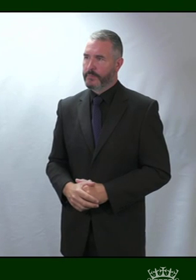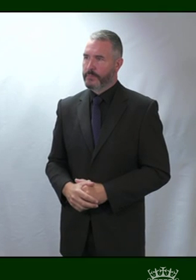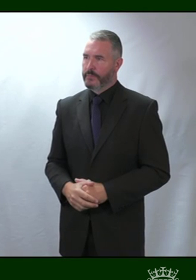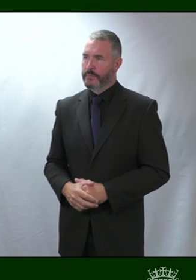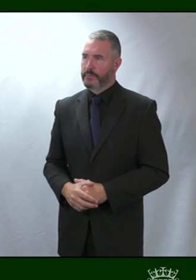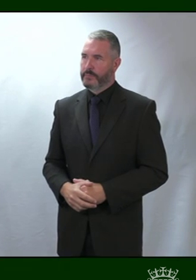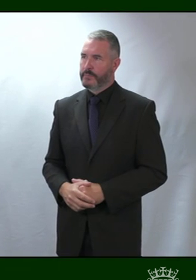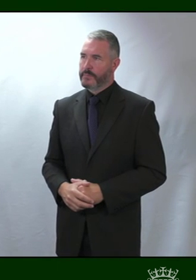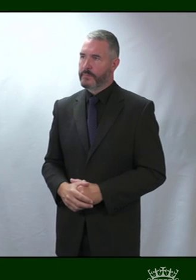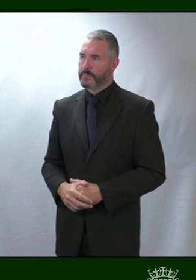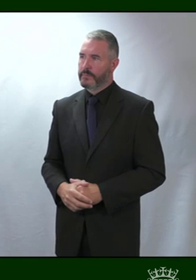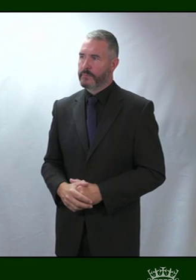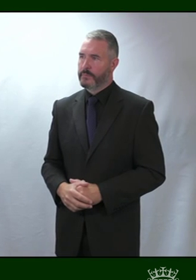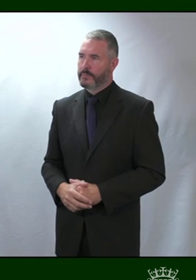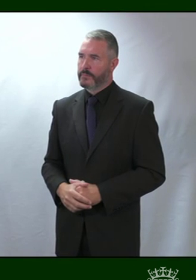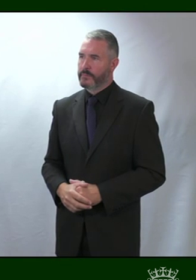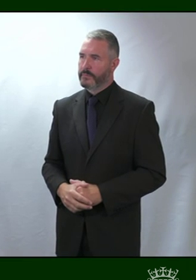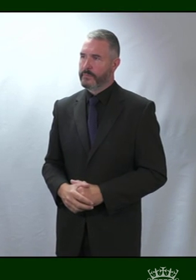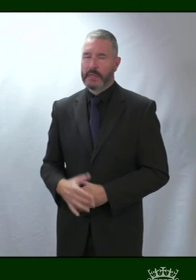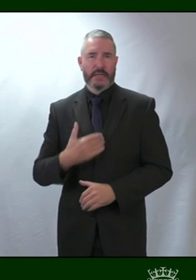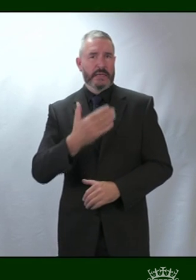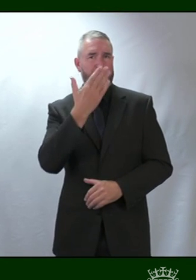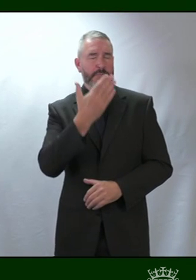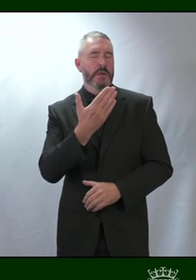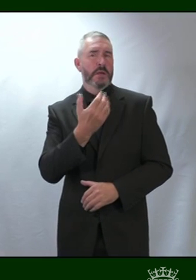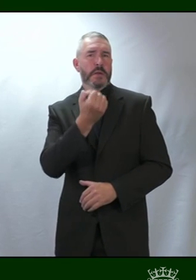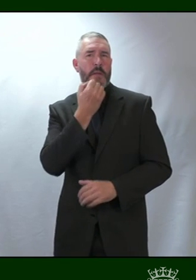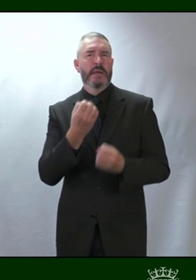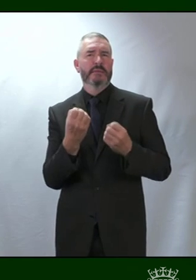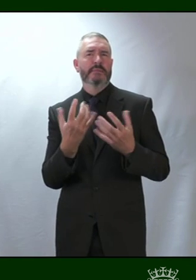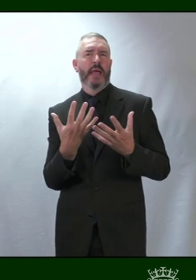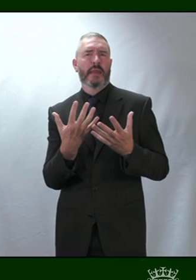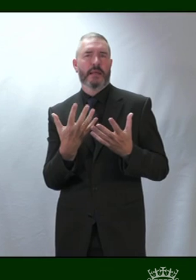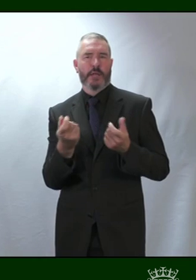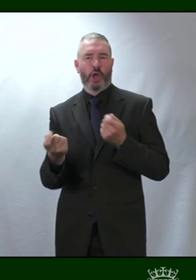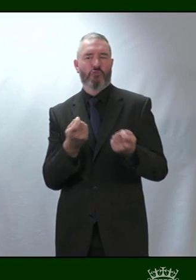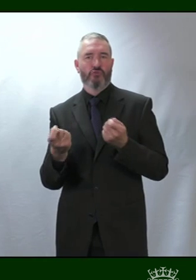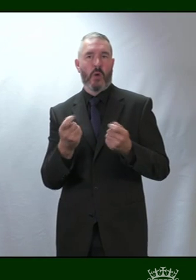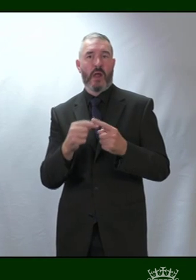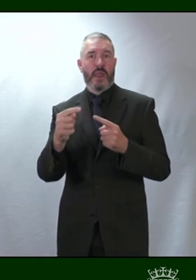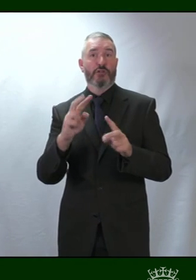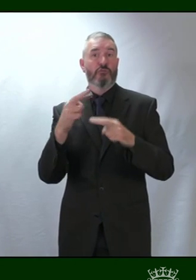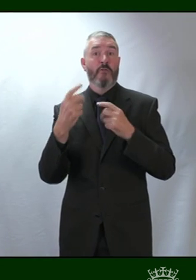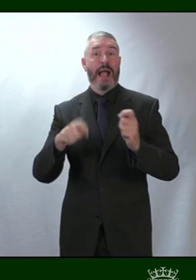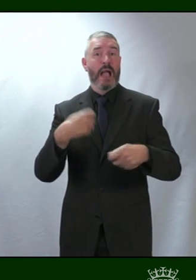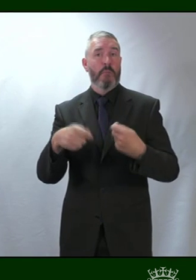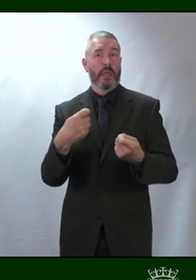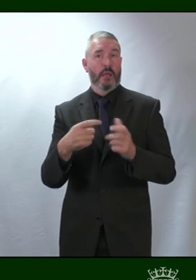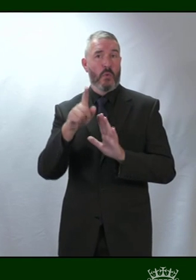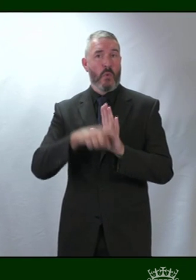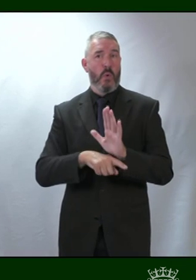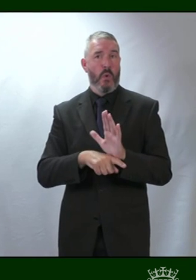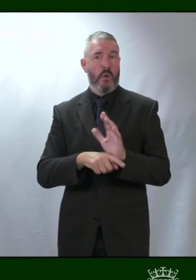The word is that Downing Street is taking control of the upcoming review of gambling legislation.